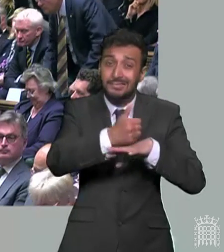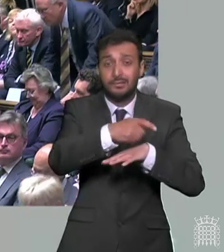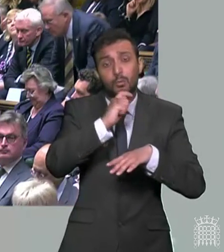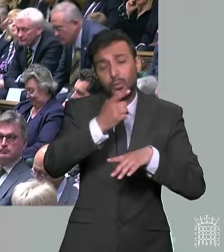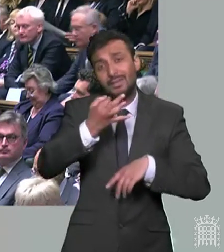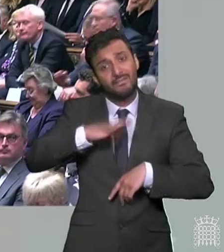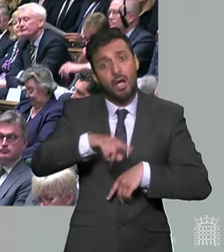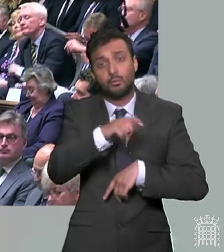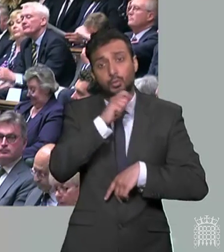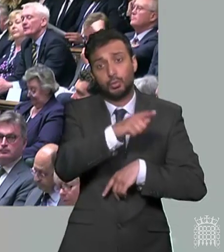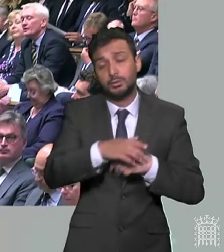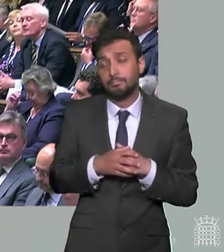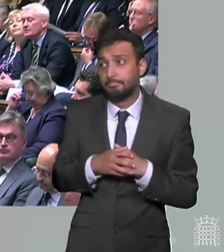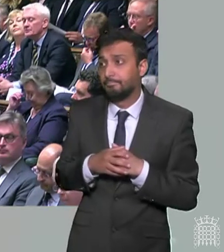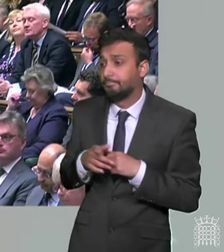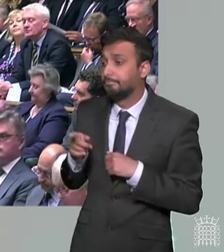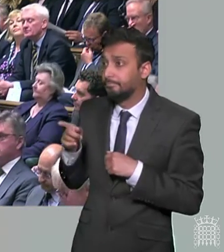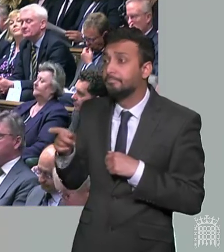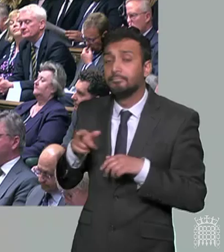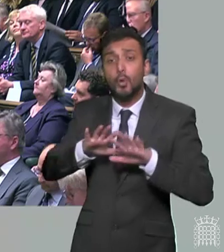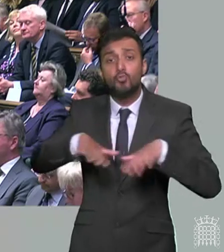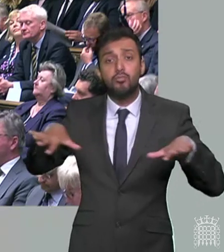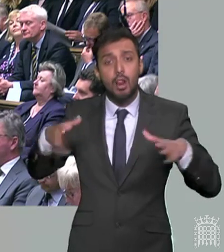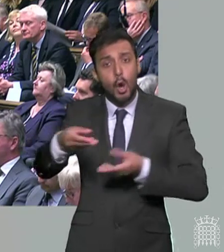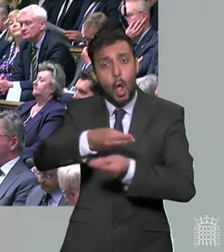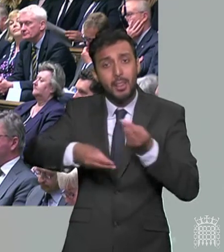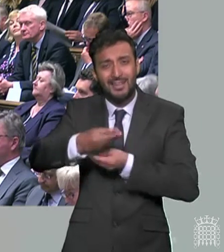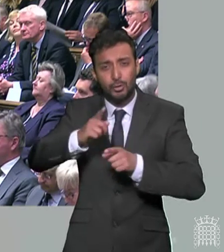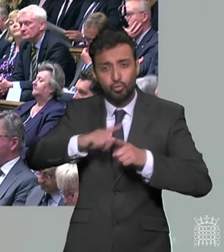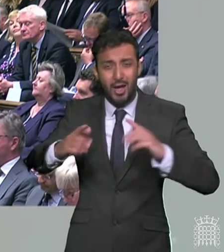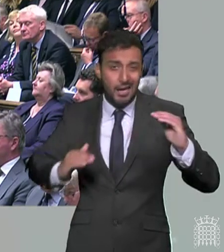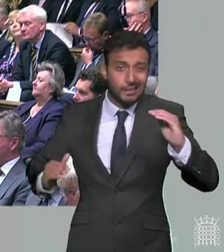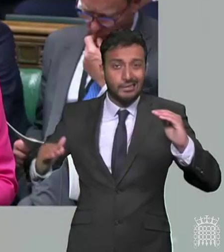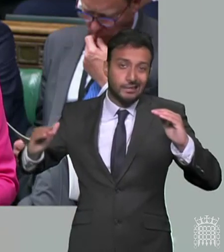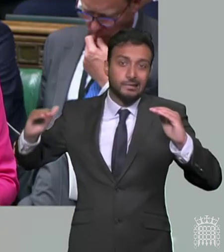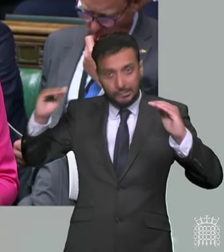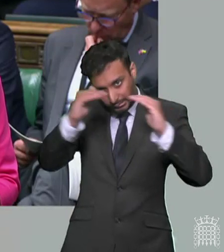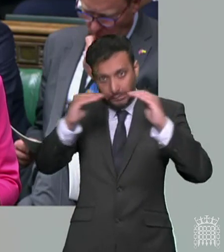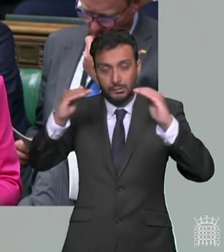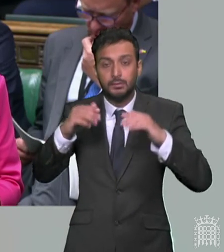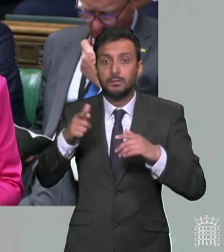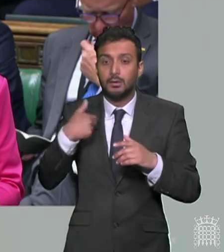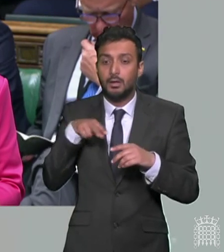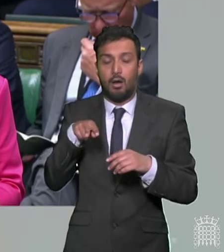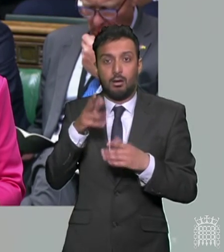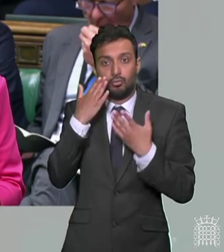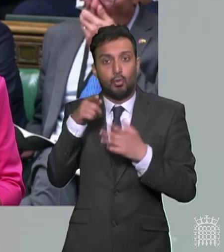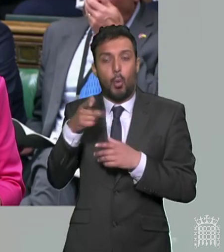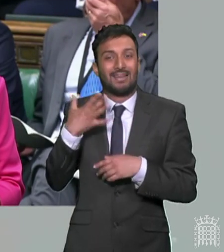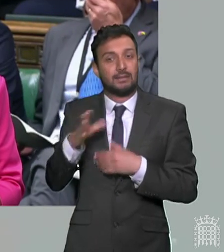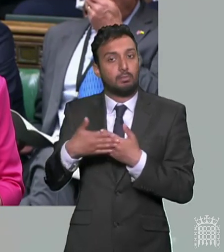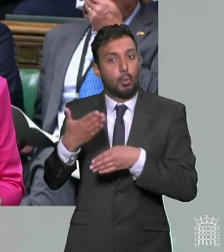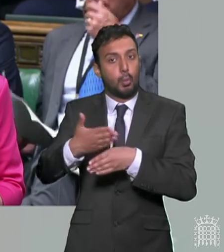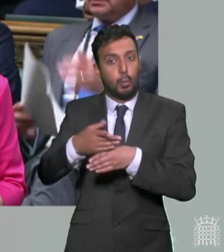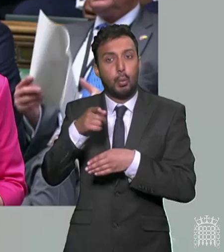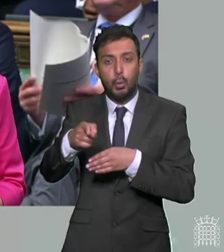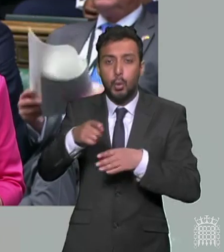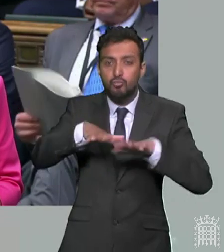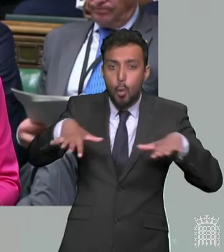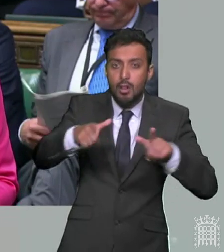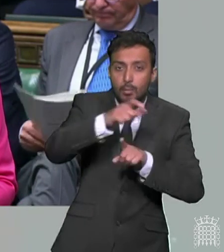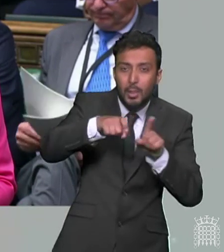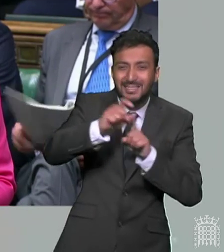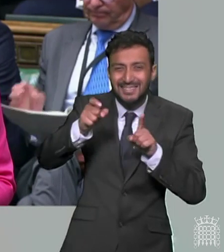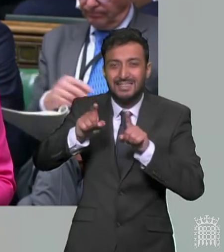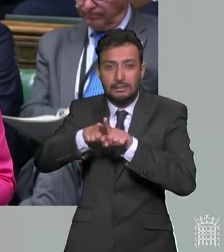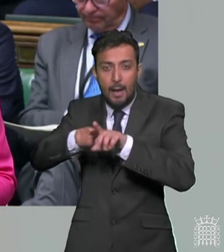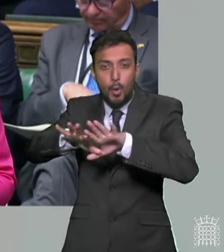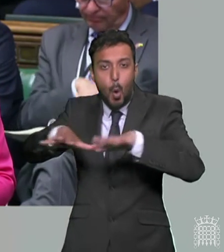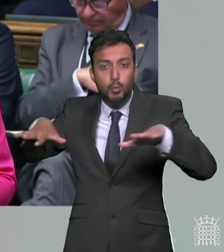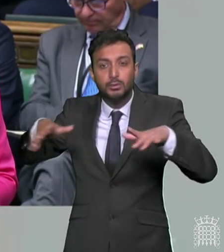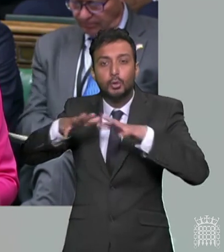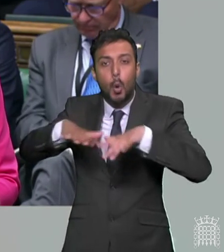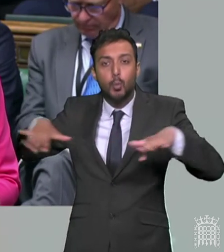The recent report on levelling up the rural economy highlighted many areas where more work is needed in small rural and coastal communities to ensure that they also benefit from our levelling-up agenda.